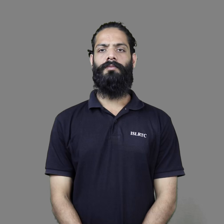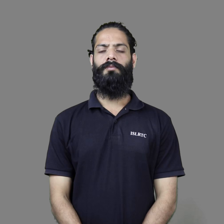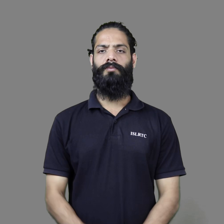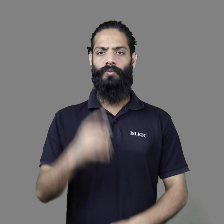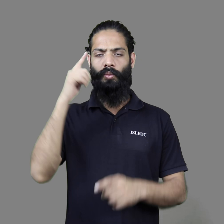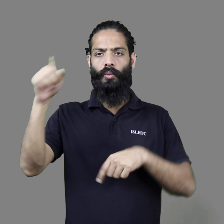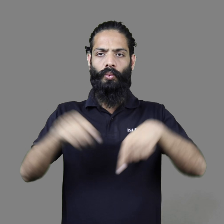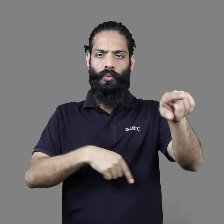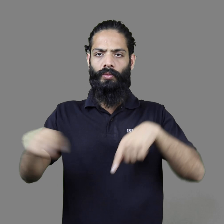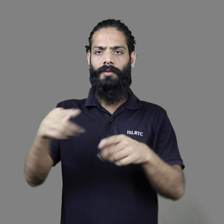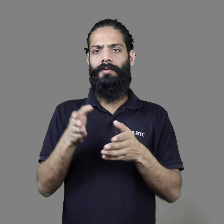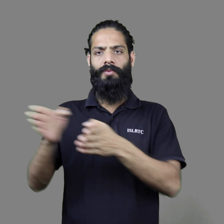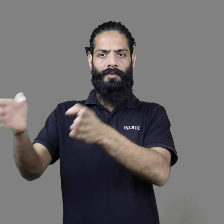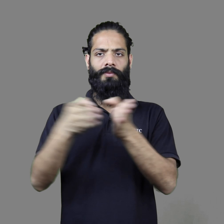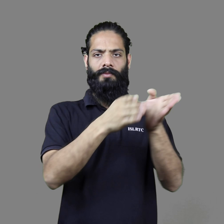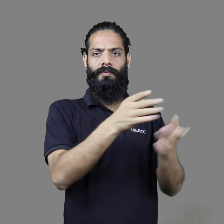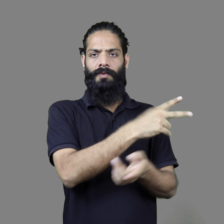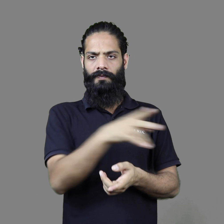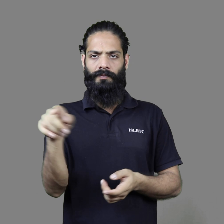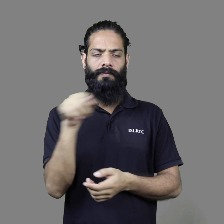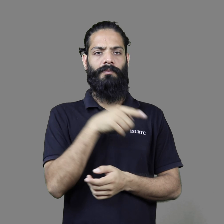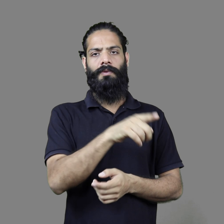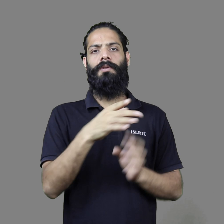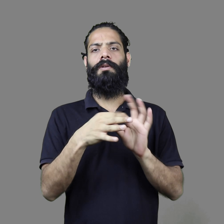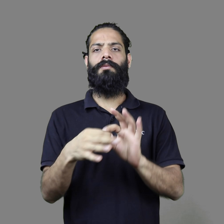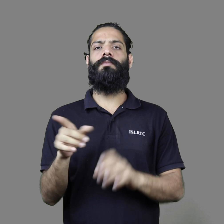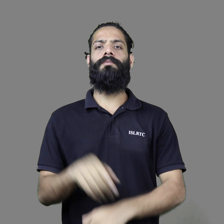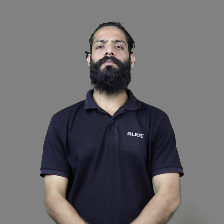Routed